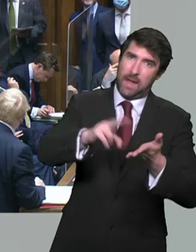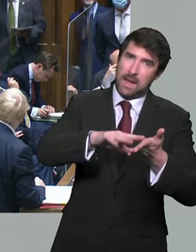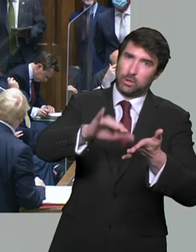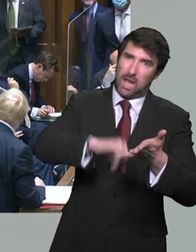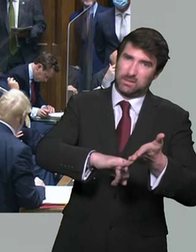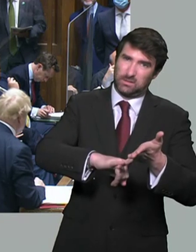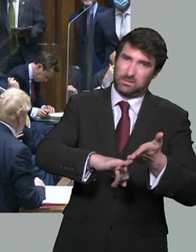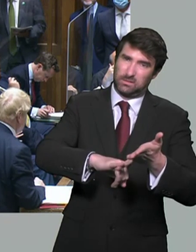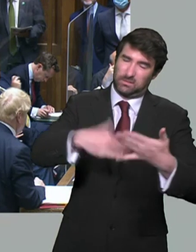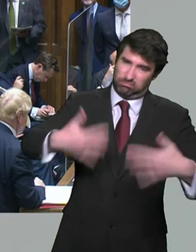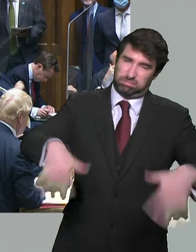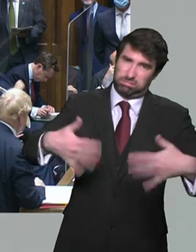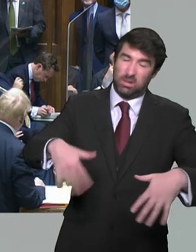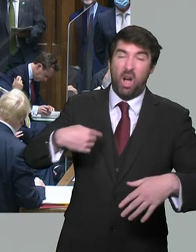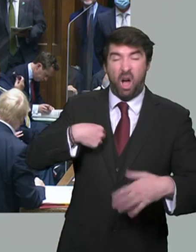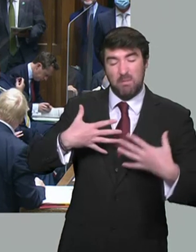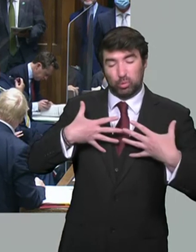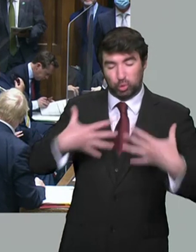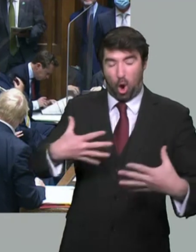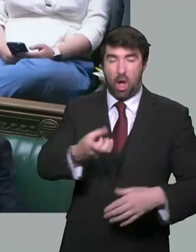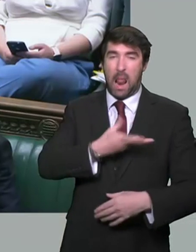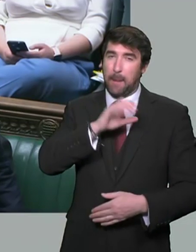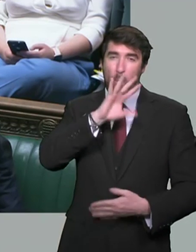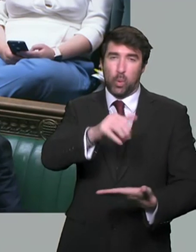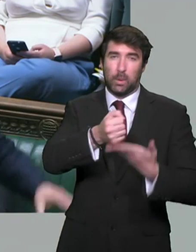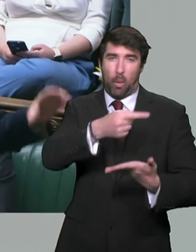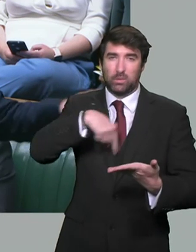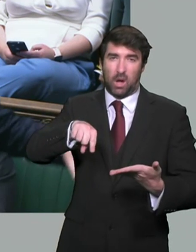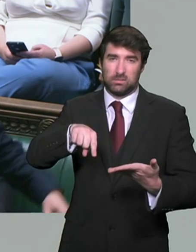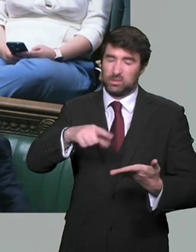We want GPs to be seeing the right people at the right time, and we want to fix the waiting lists.